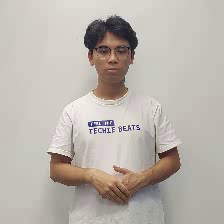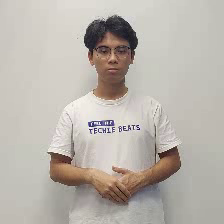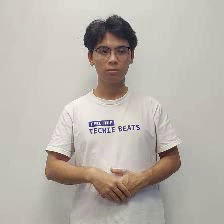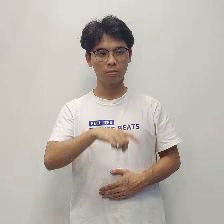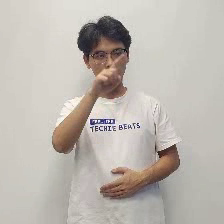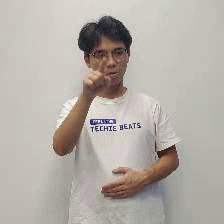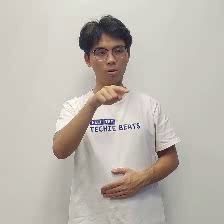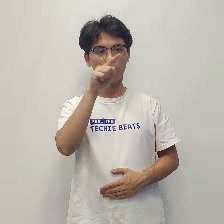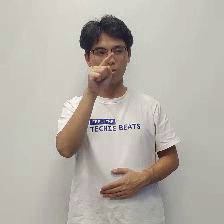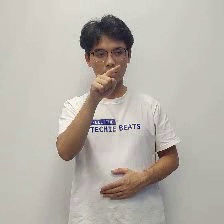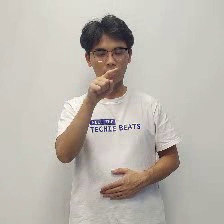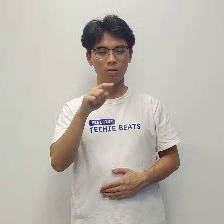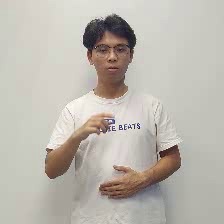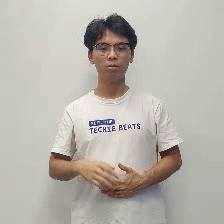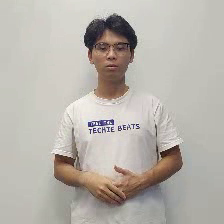Họ